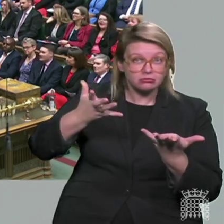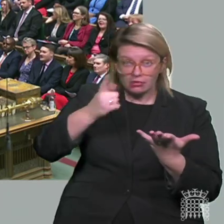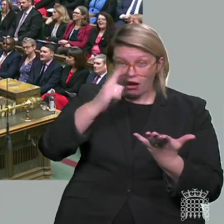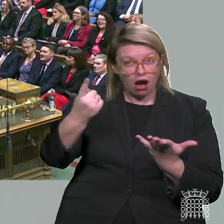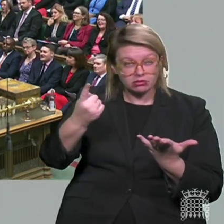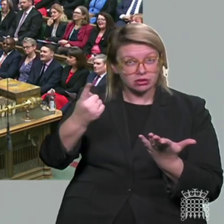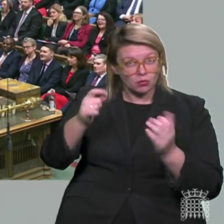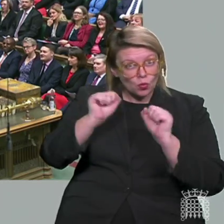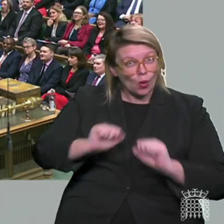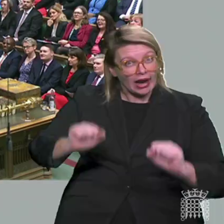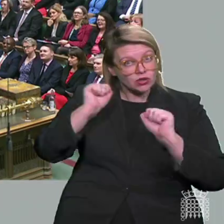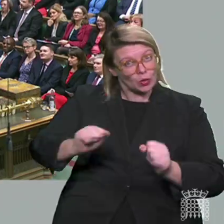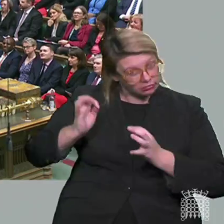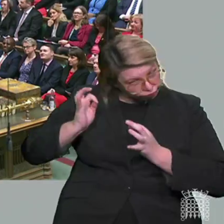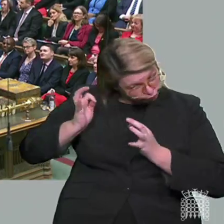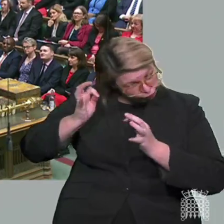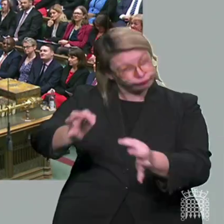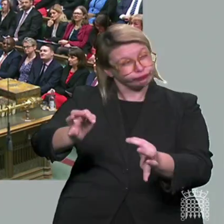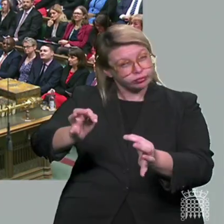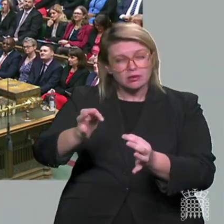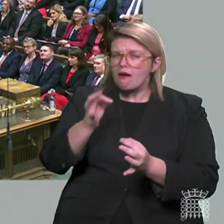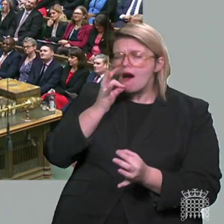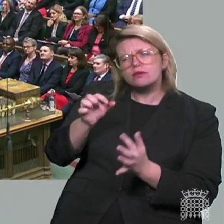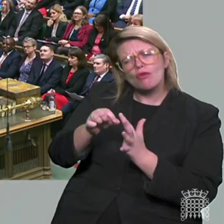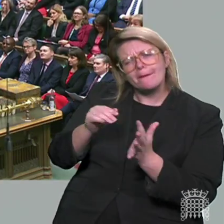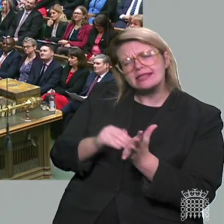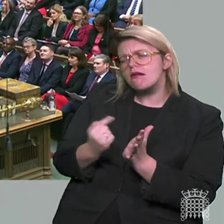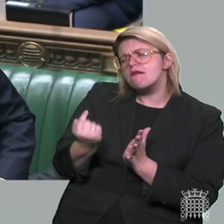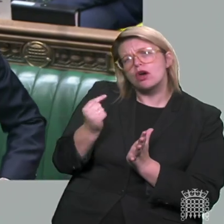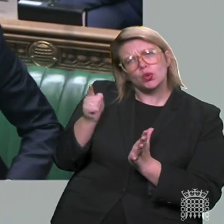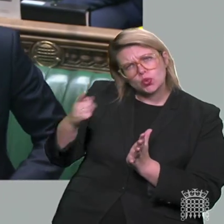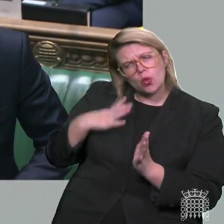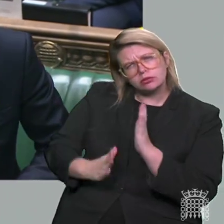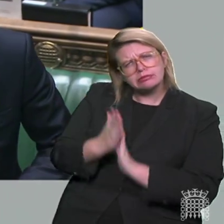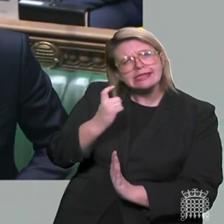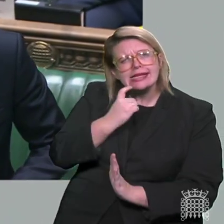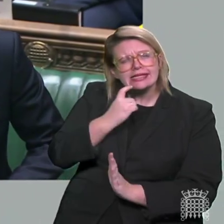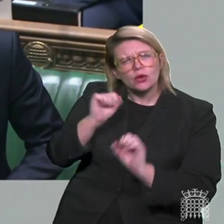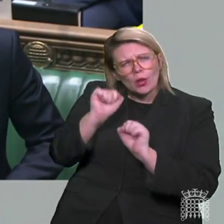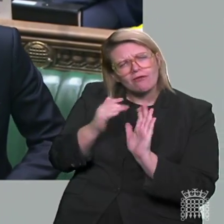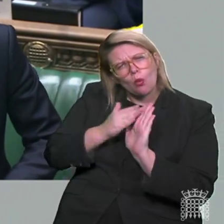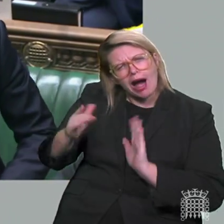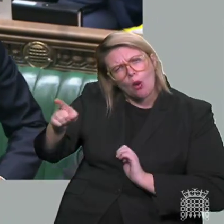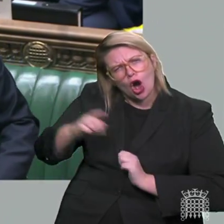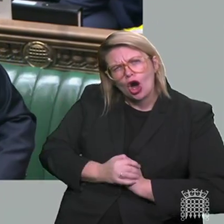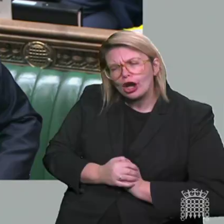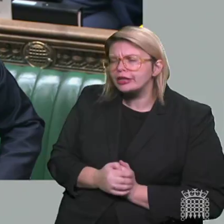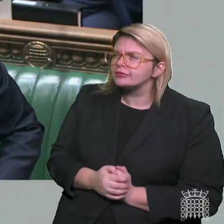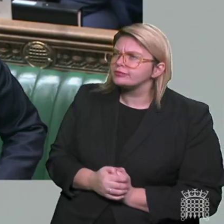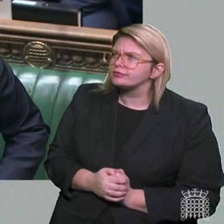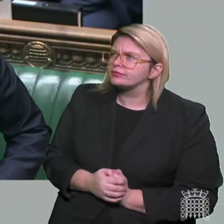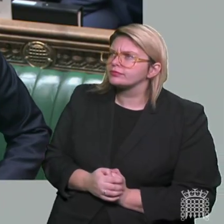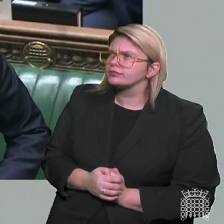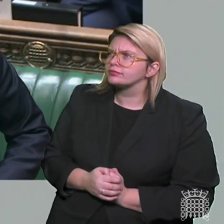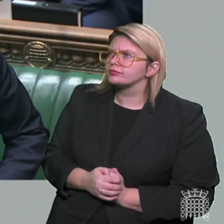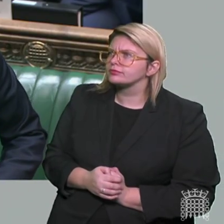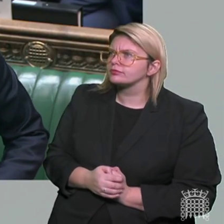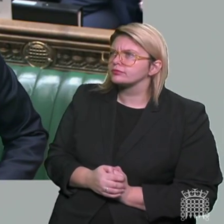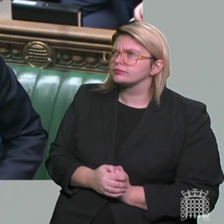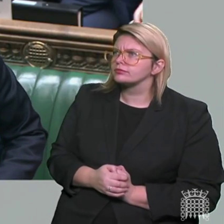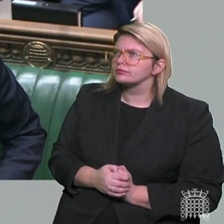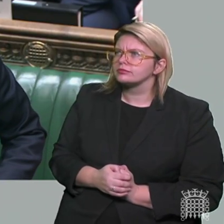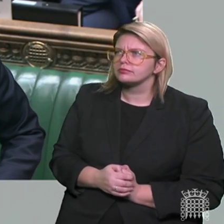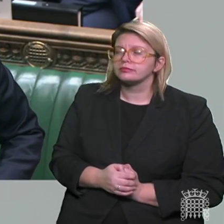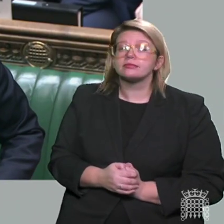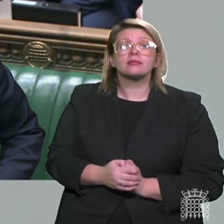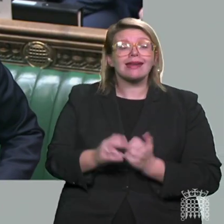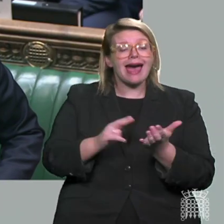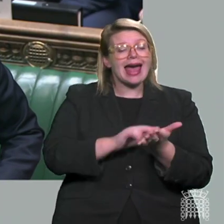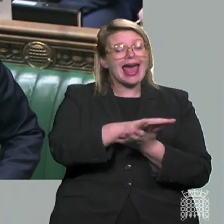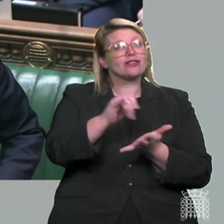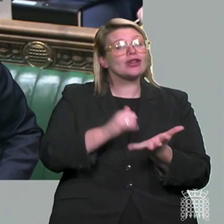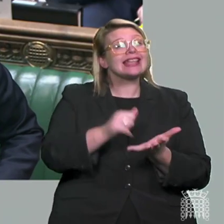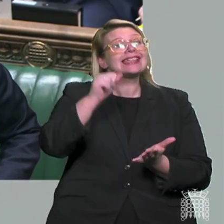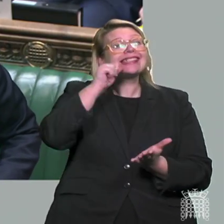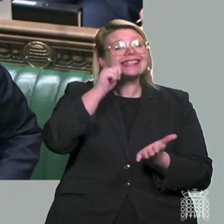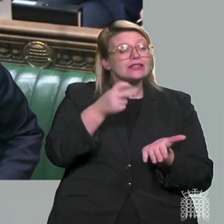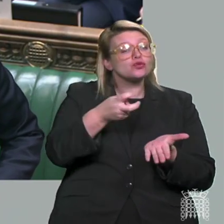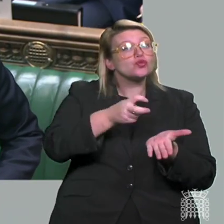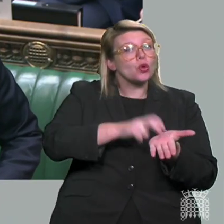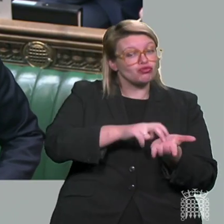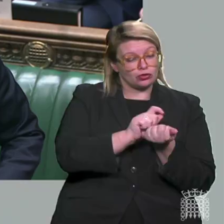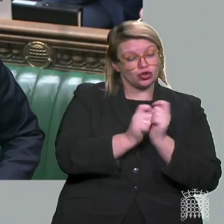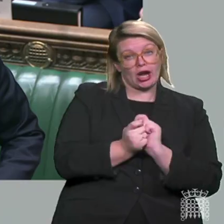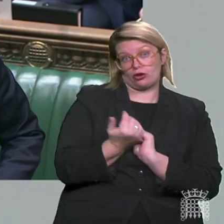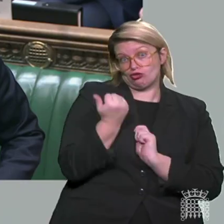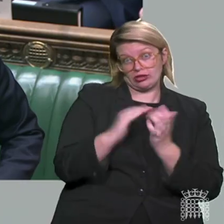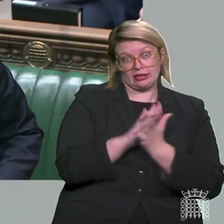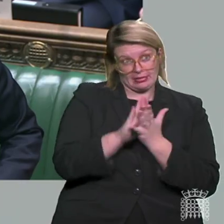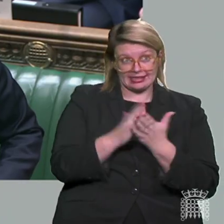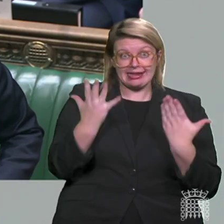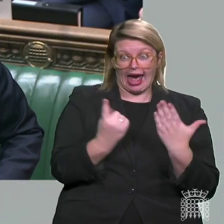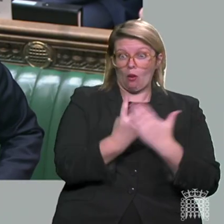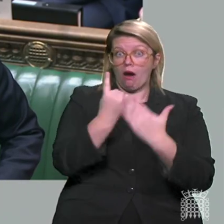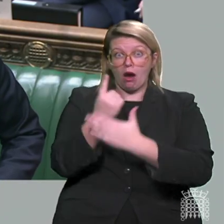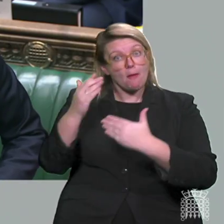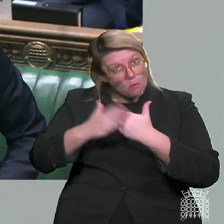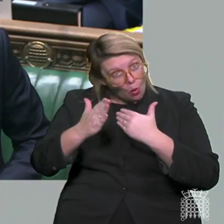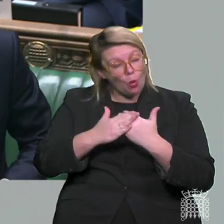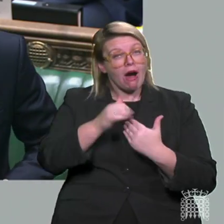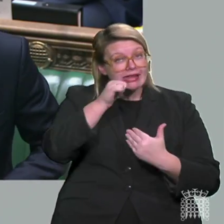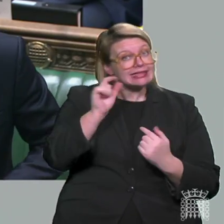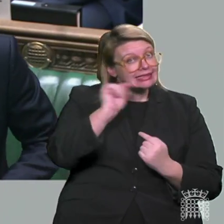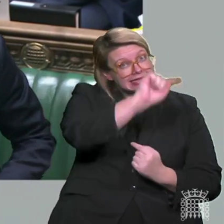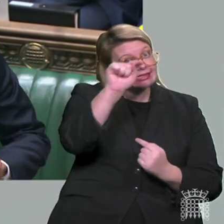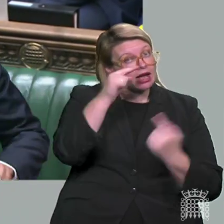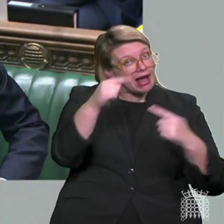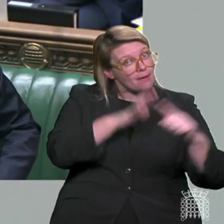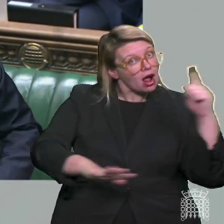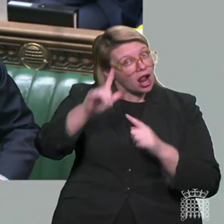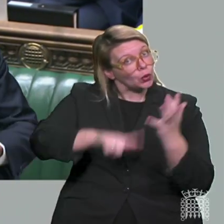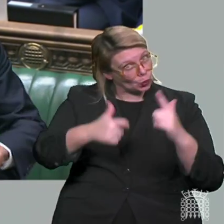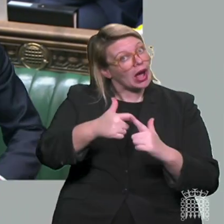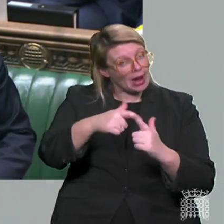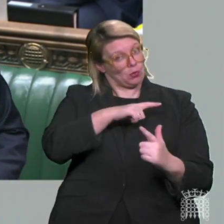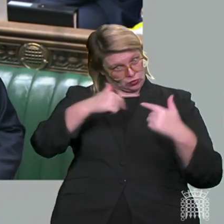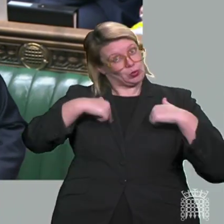As a result of the new reformed NHS dentistry contract, there are now more NHS dentists across the UK, with more funding, making sure that people can get the treatment they need.